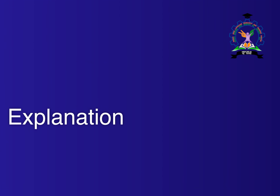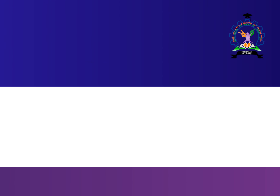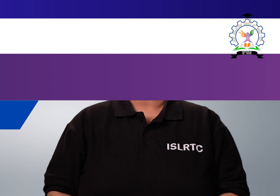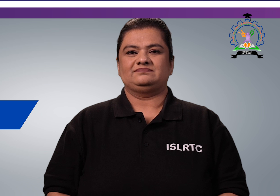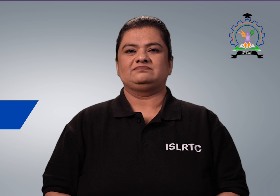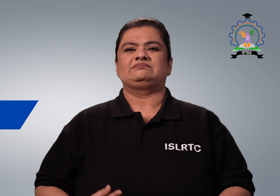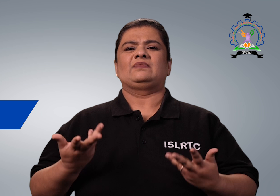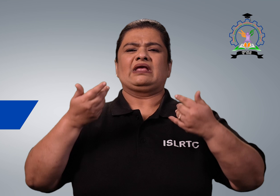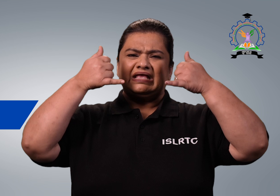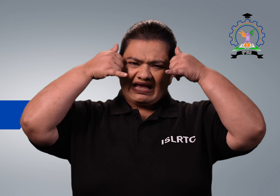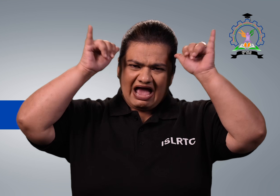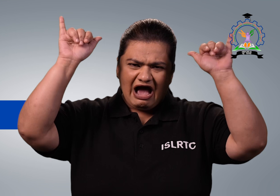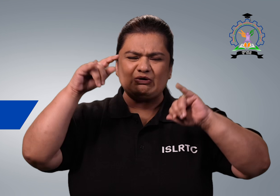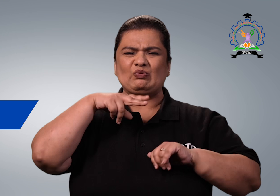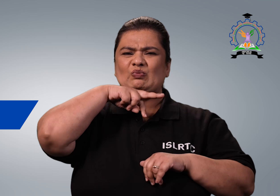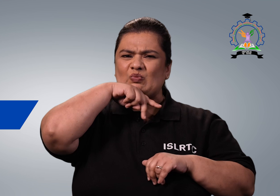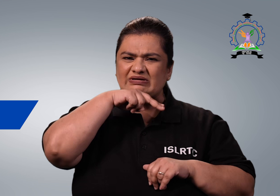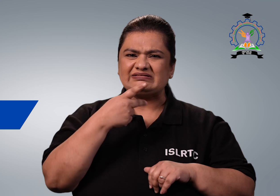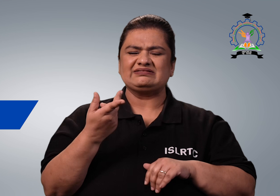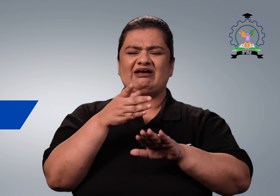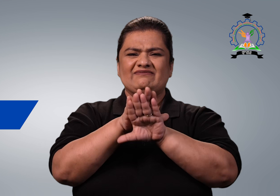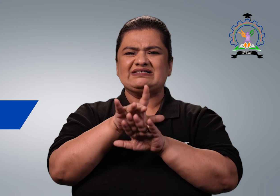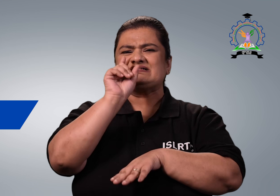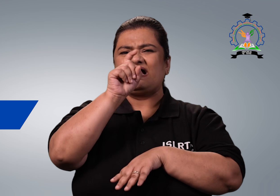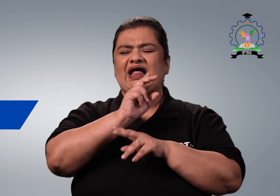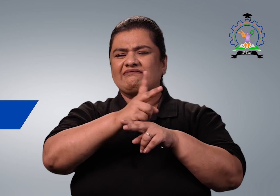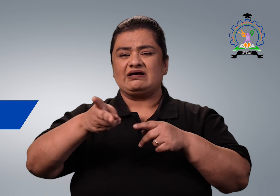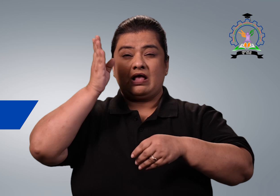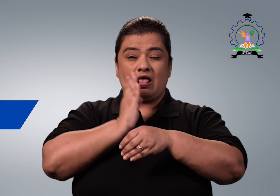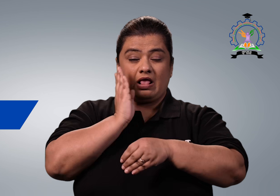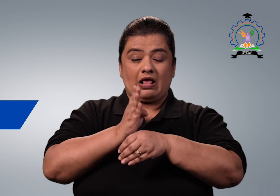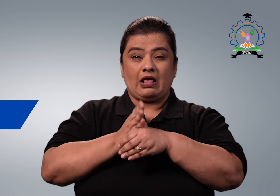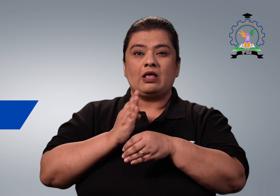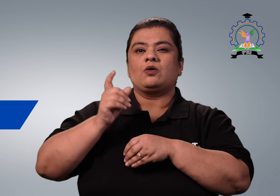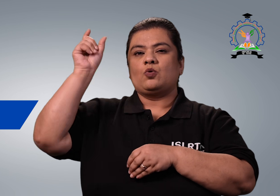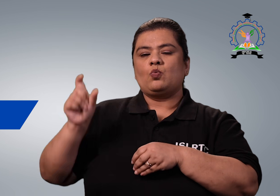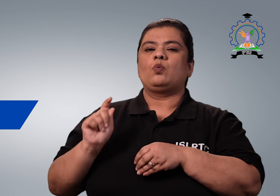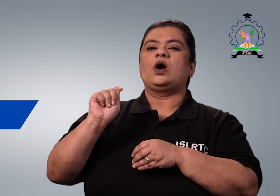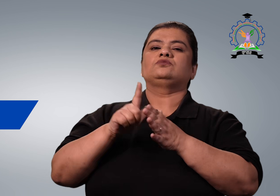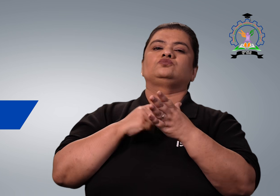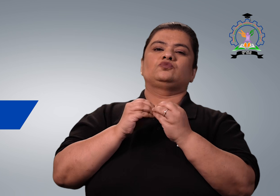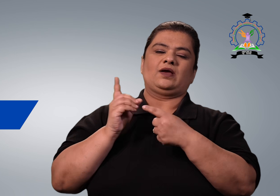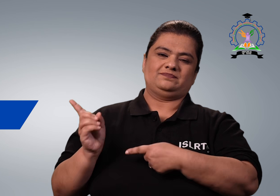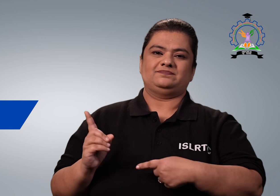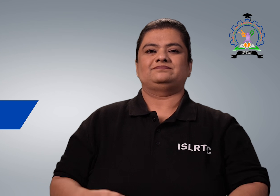A butcher is a person who cuts and prepares meat such as beef, pork, and poultry, for sale.